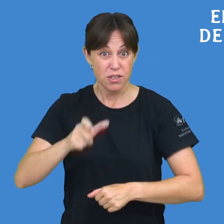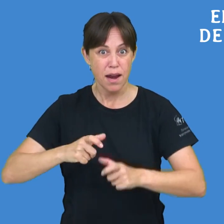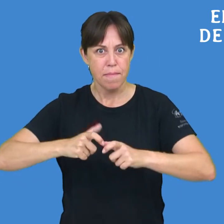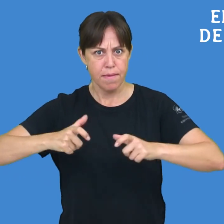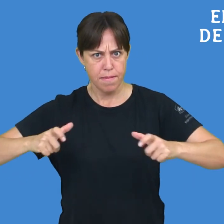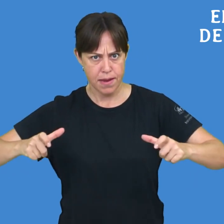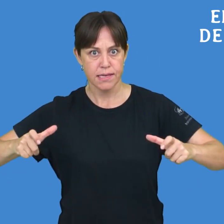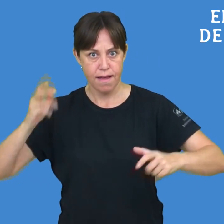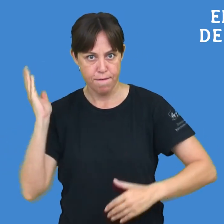incrementar